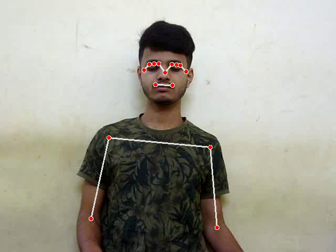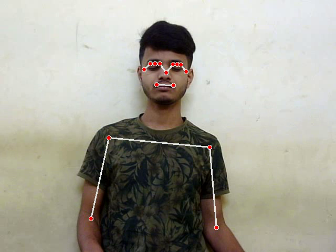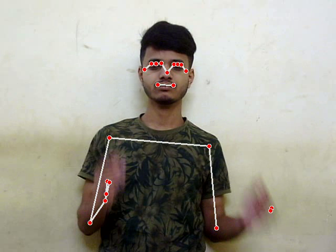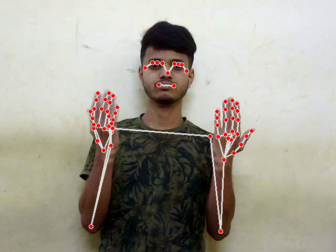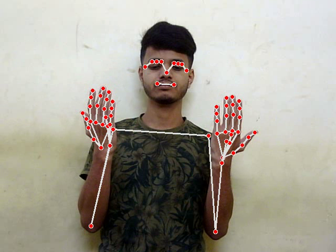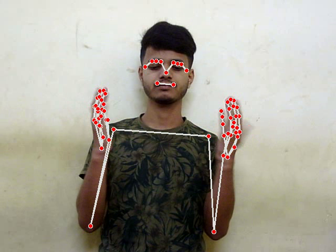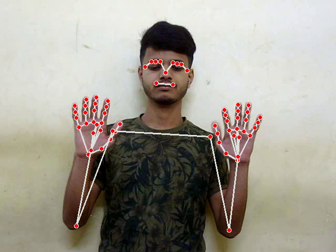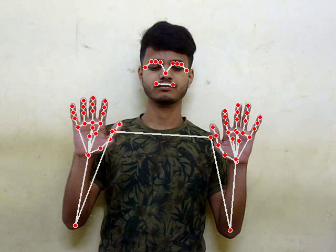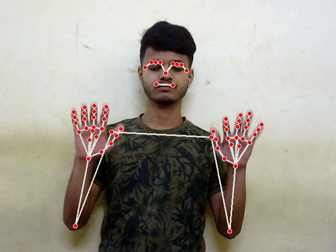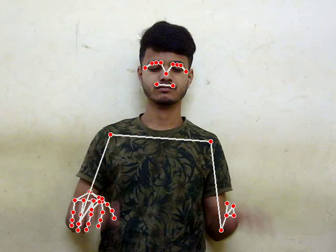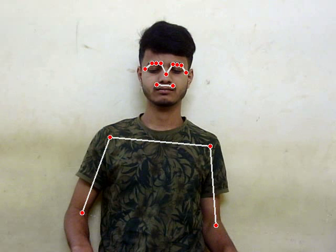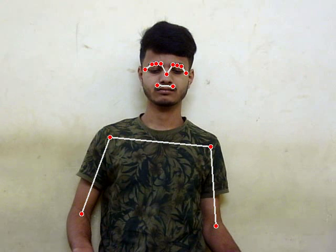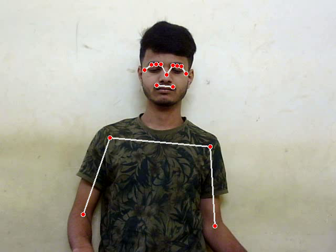do not want